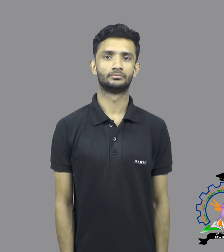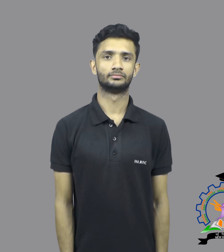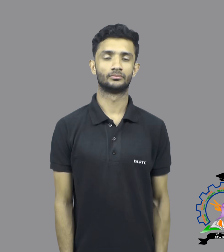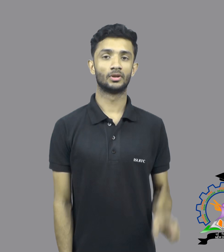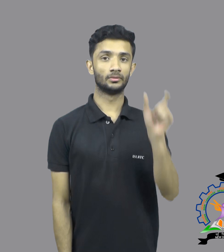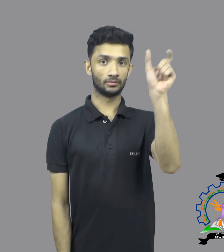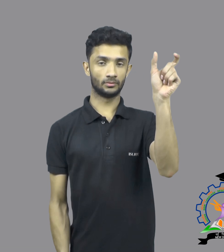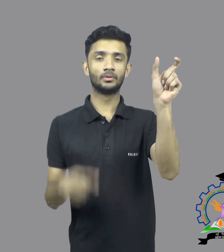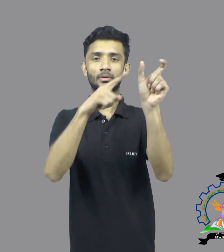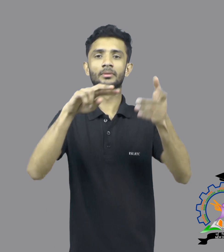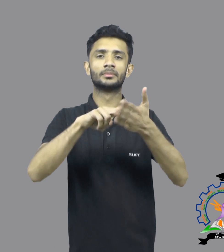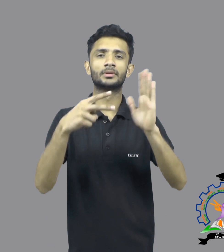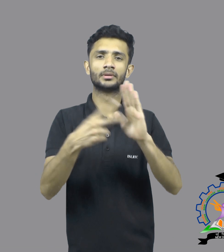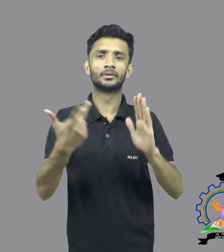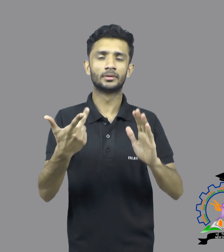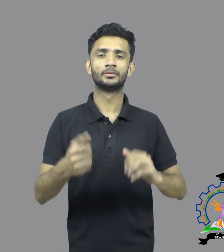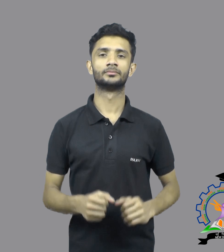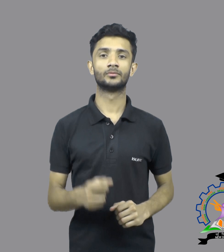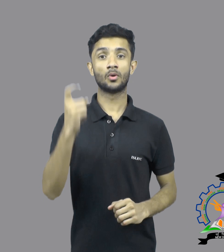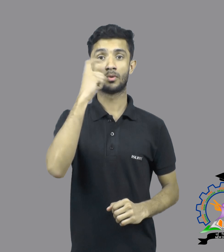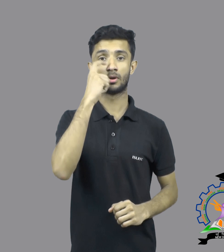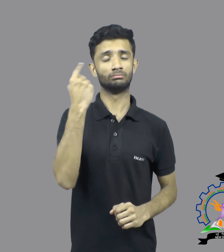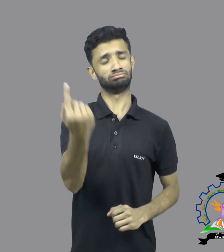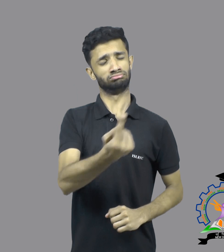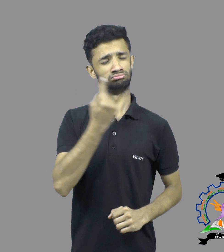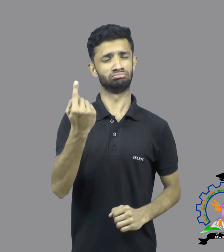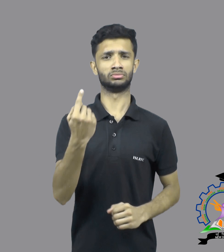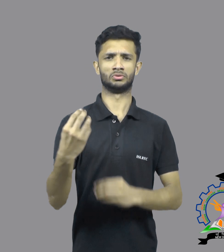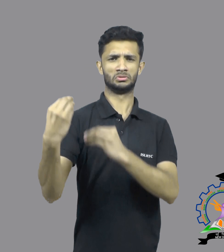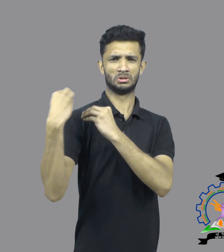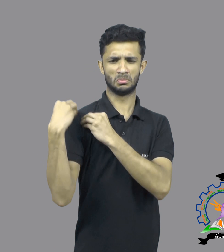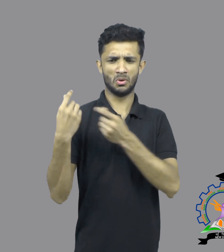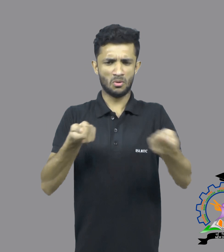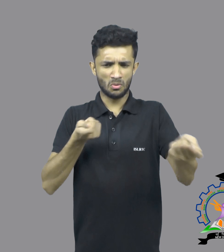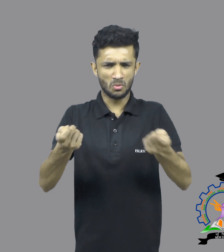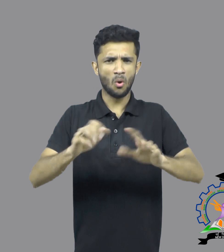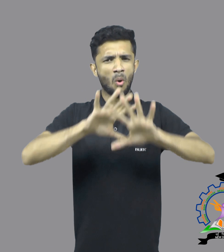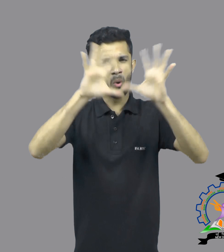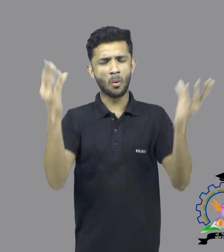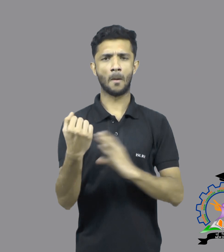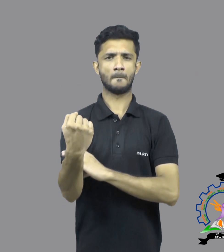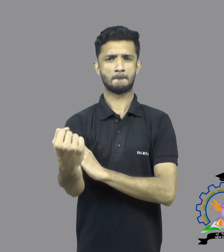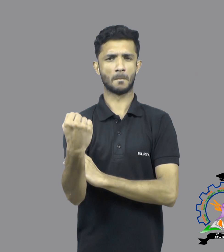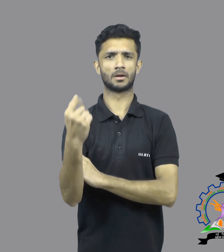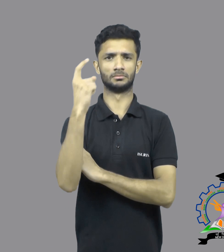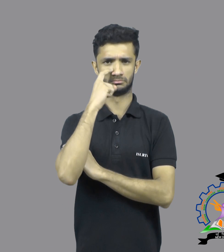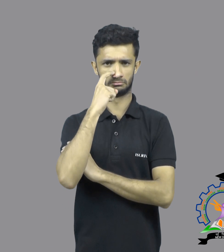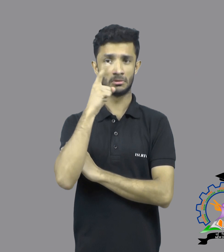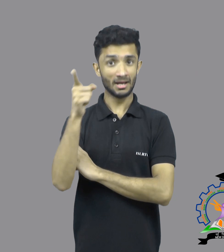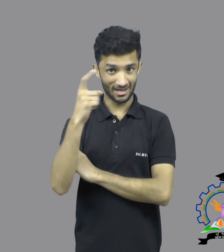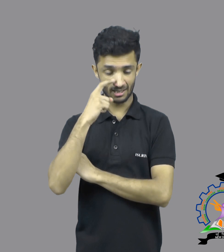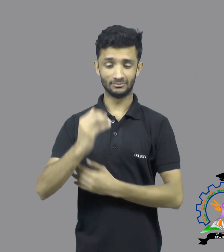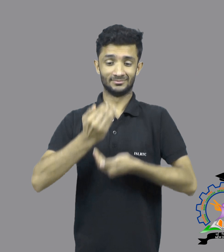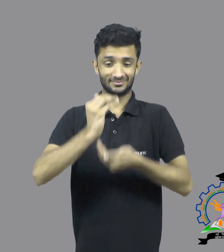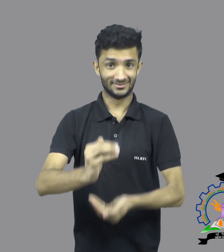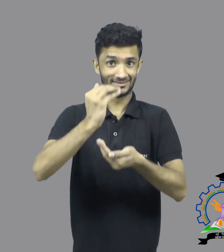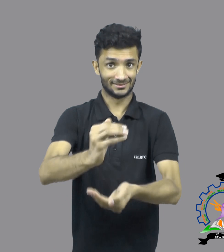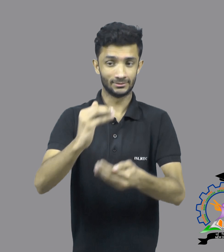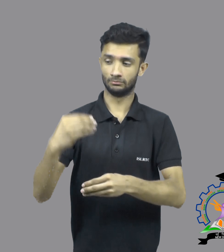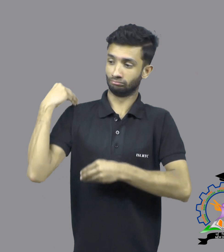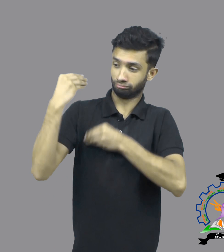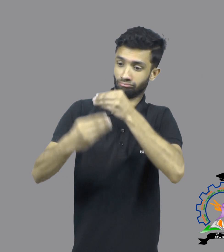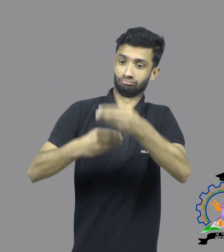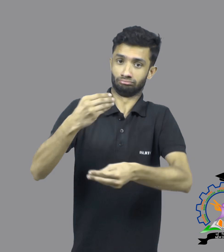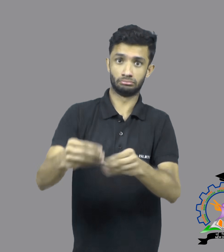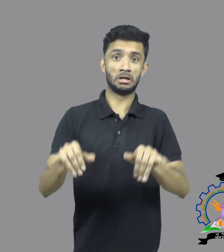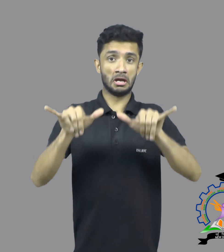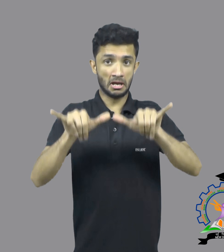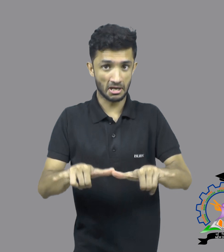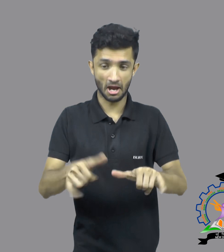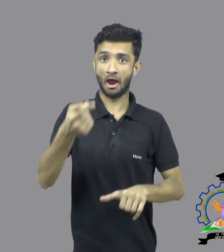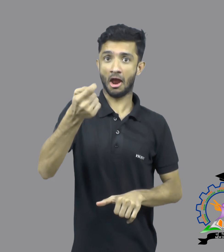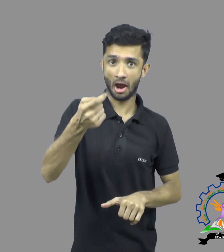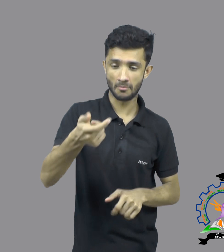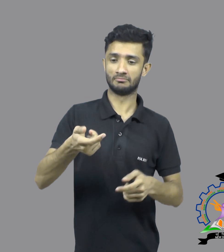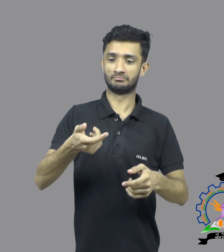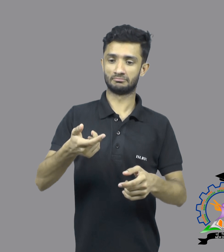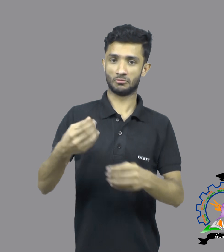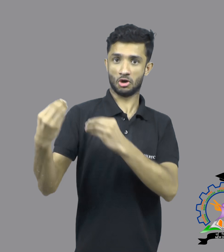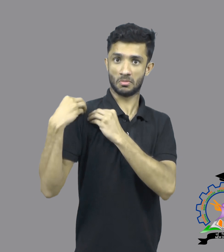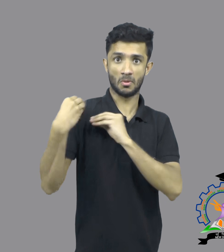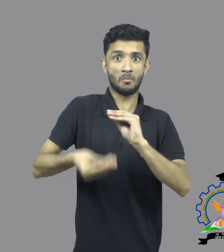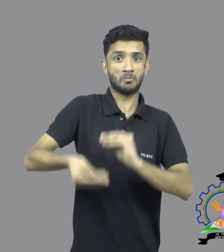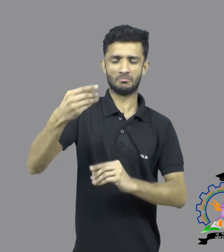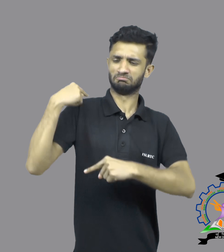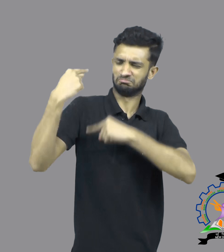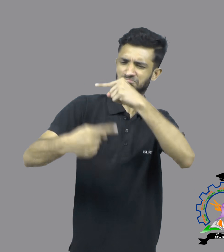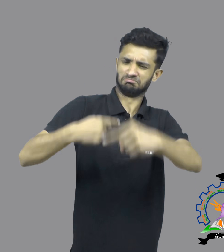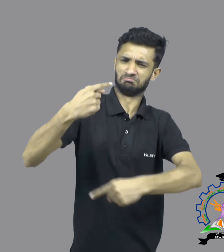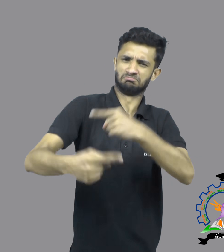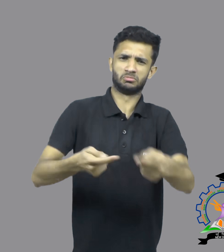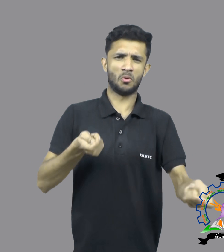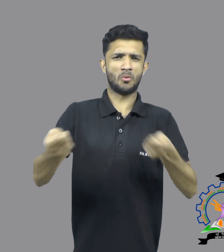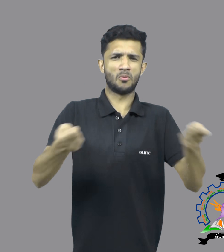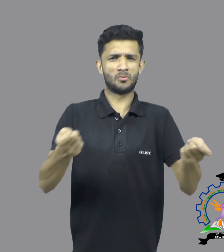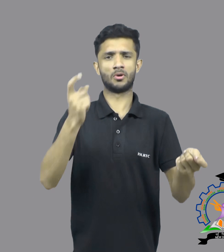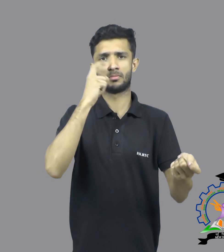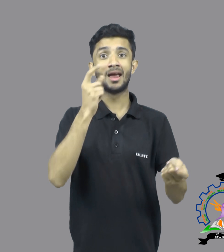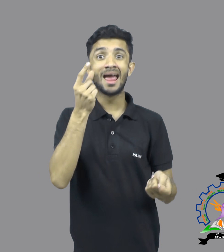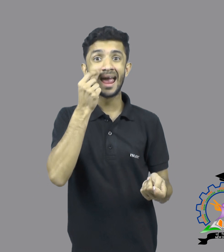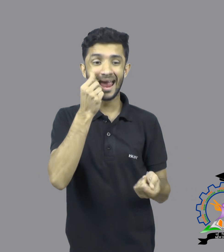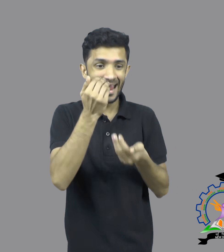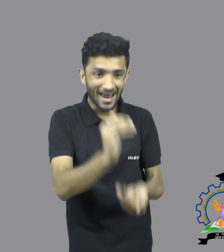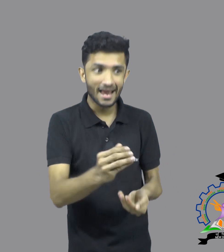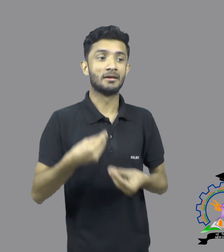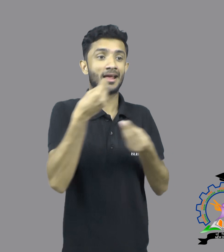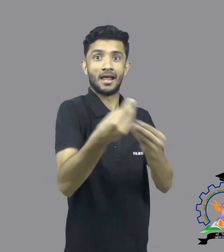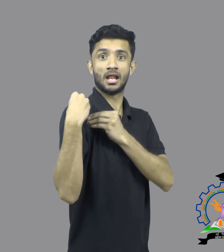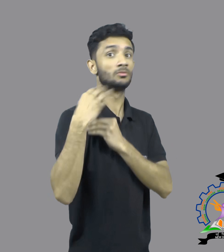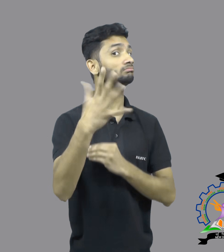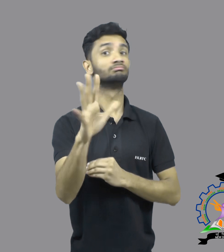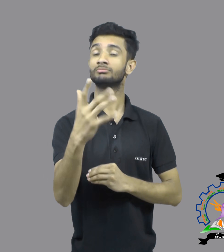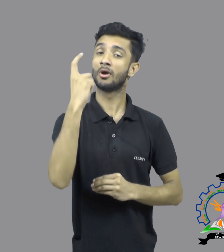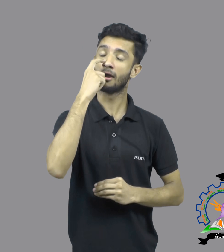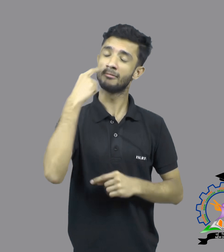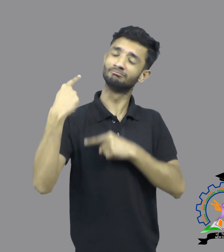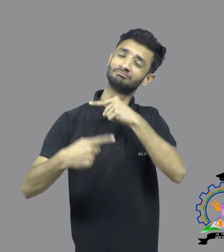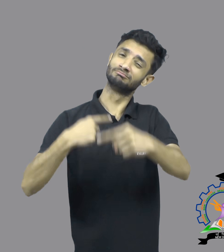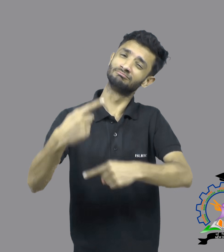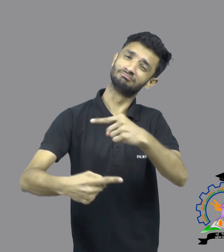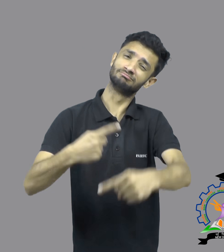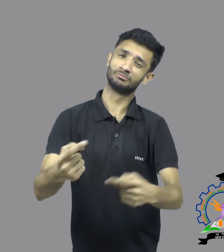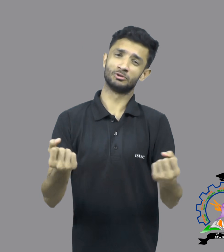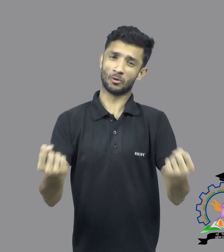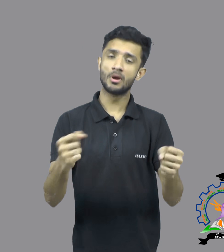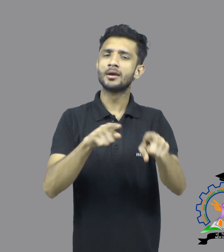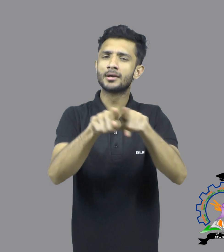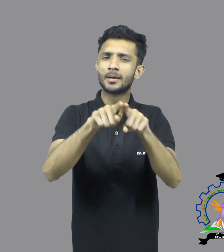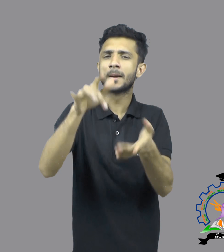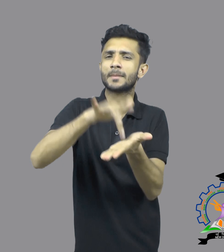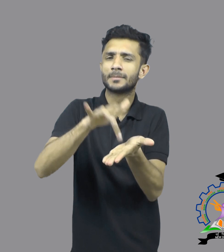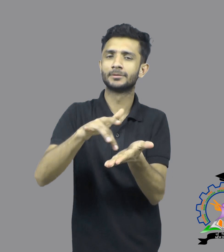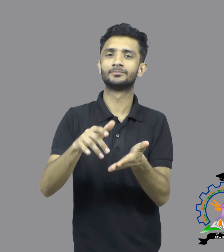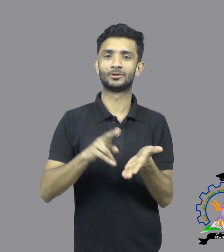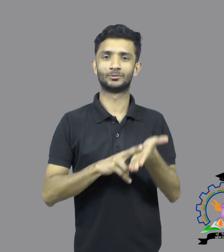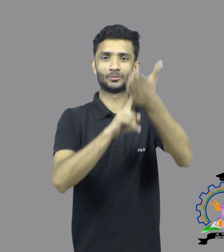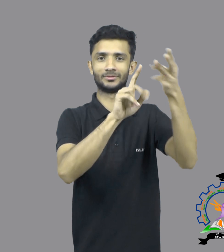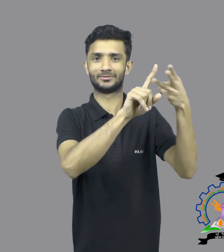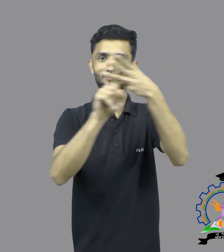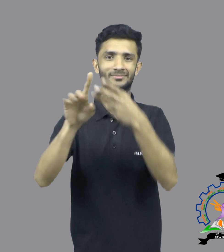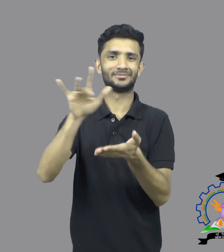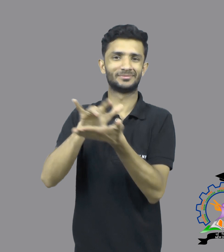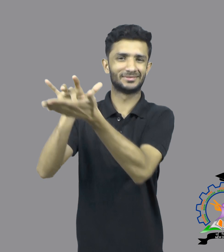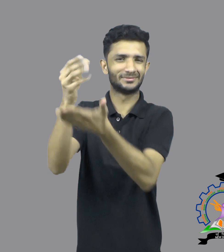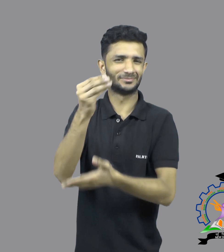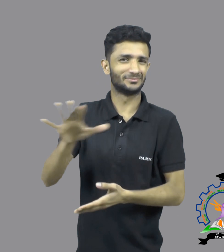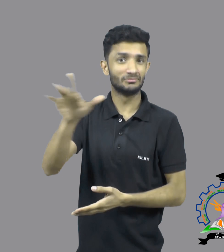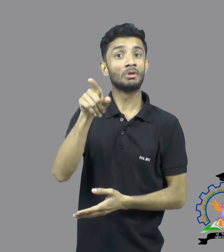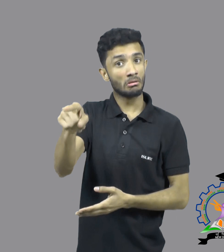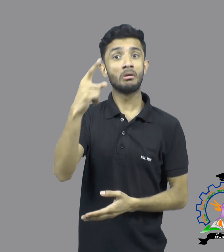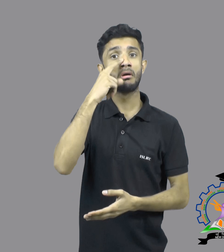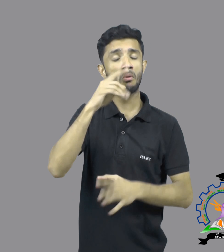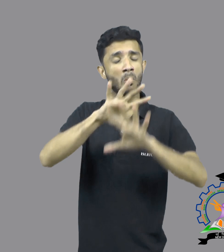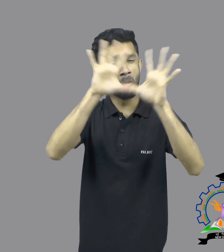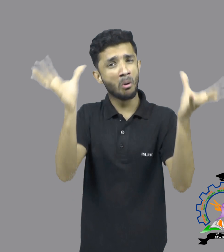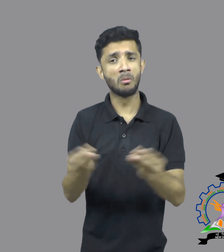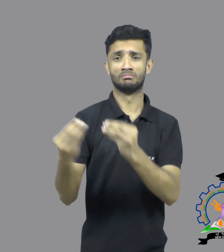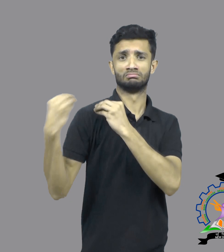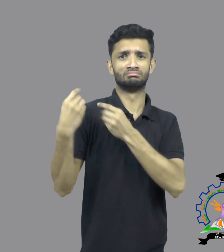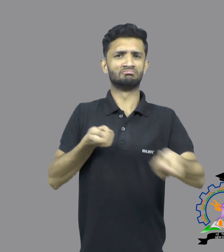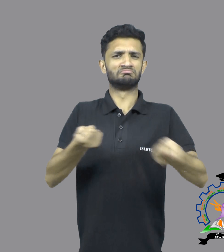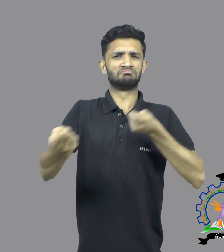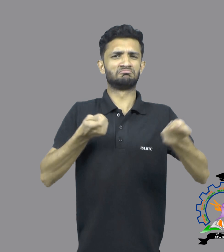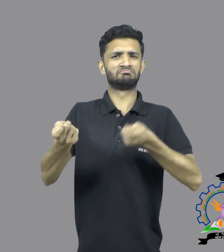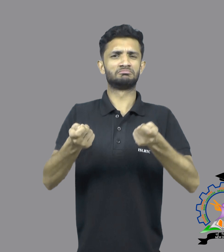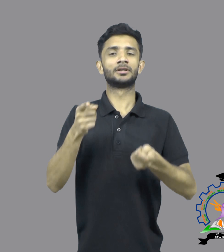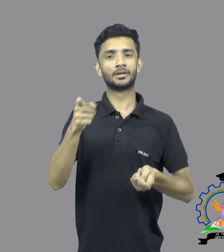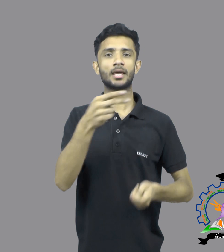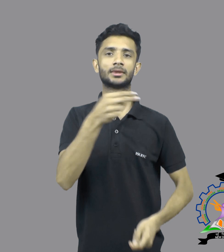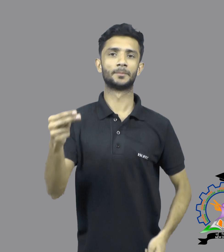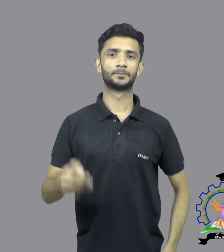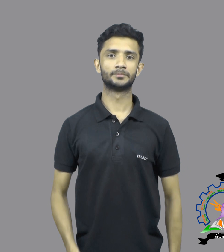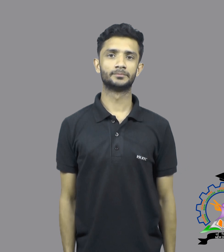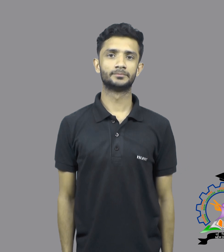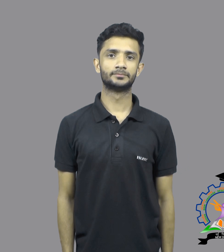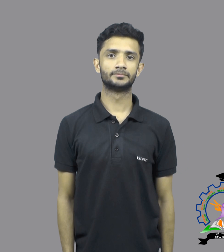Matriarchal